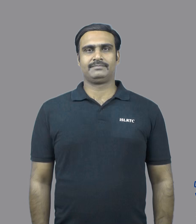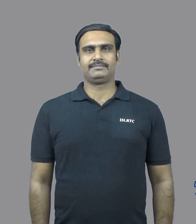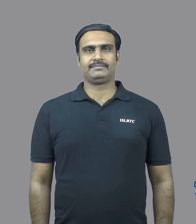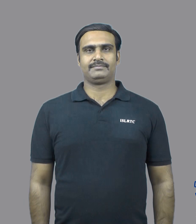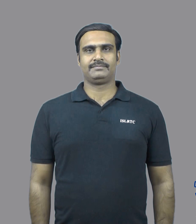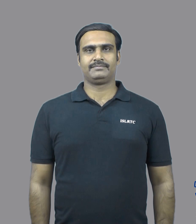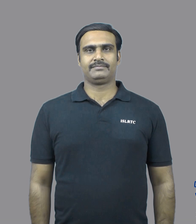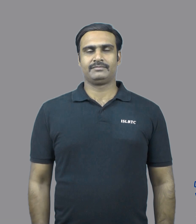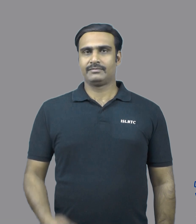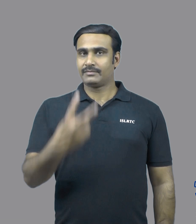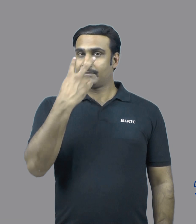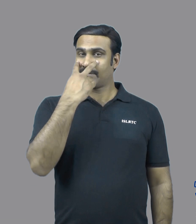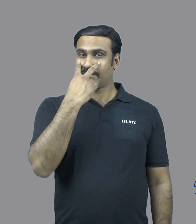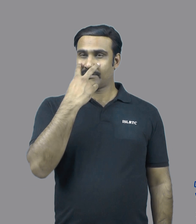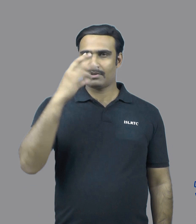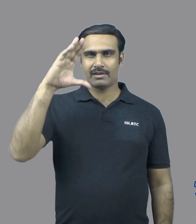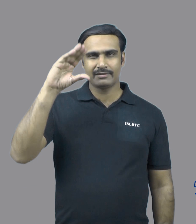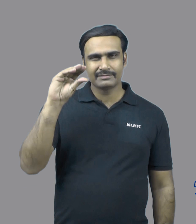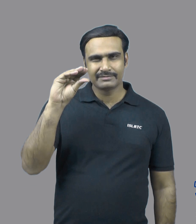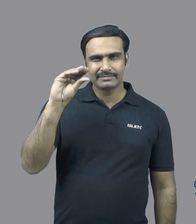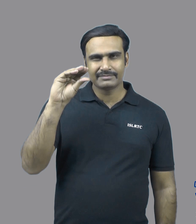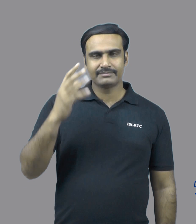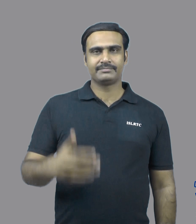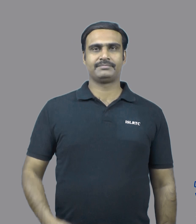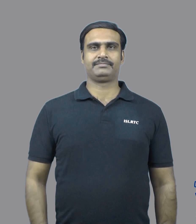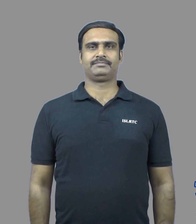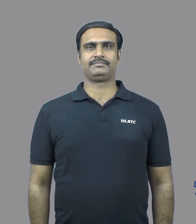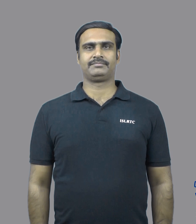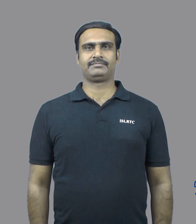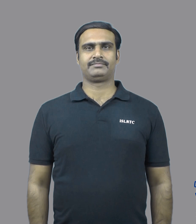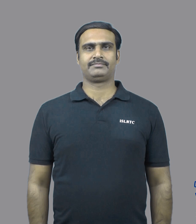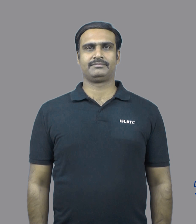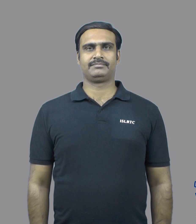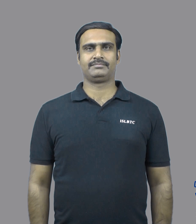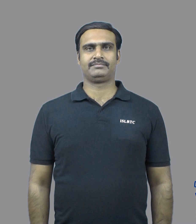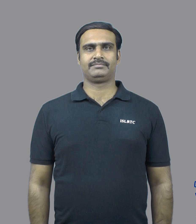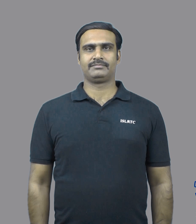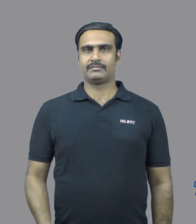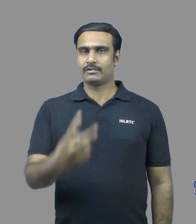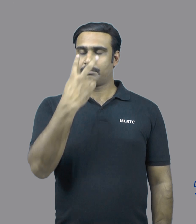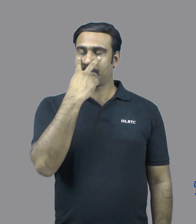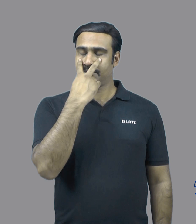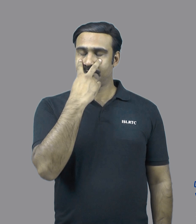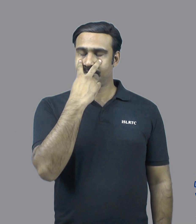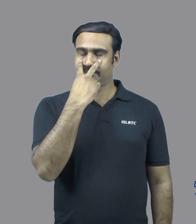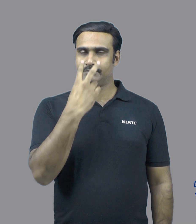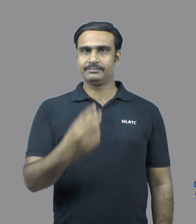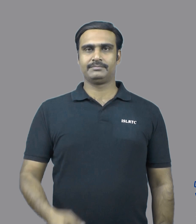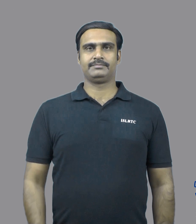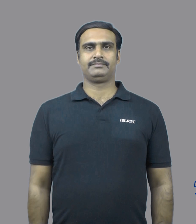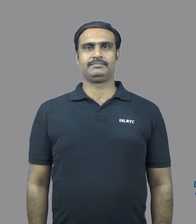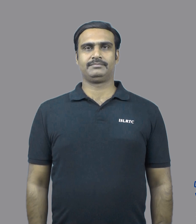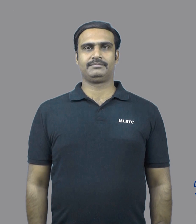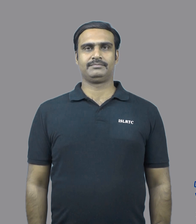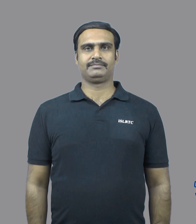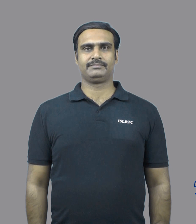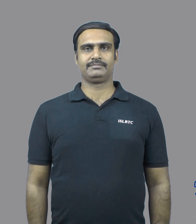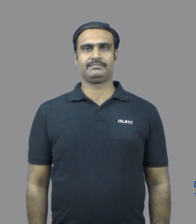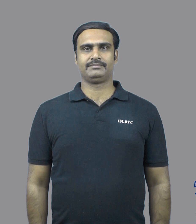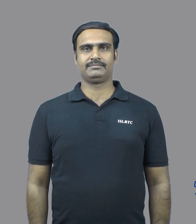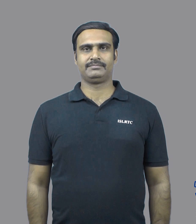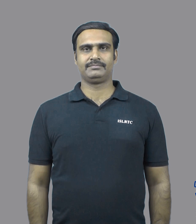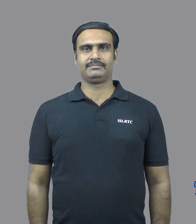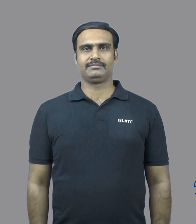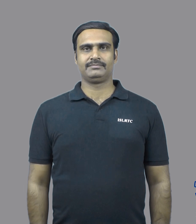Vision Loss and Blindness